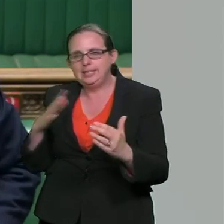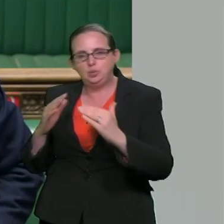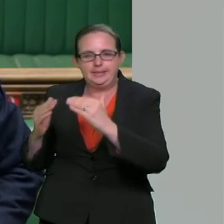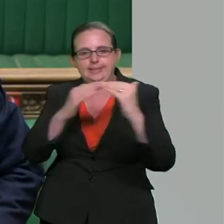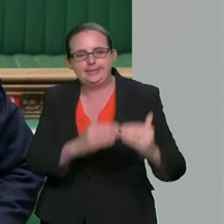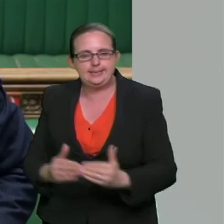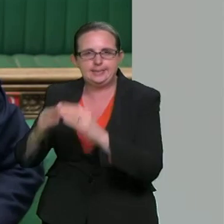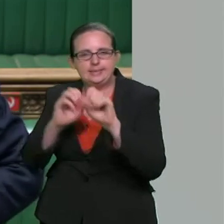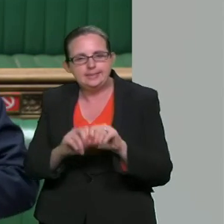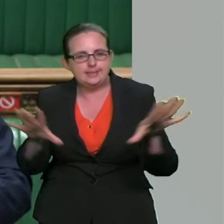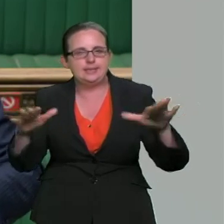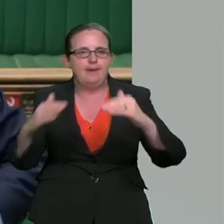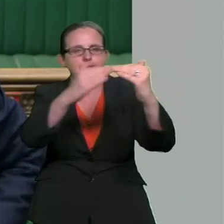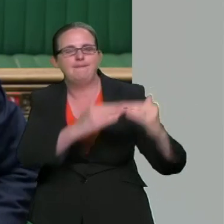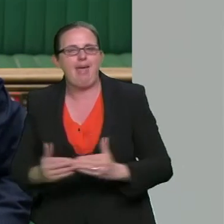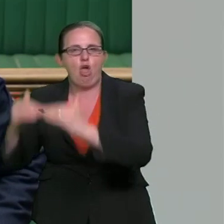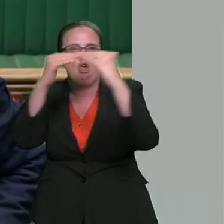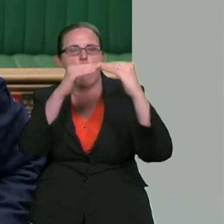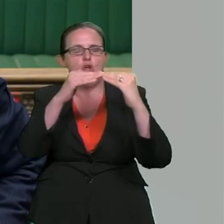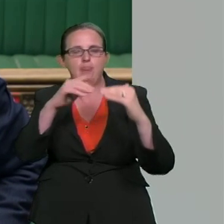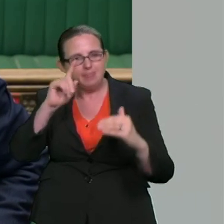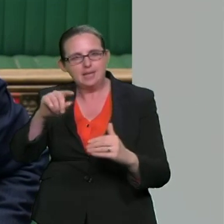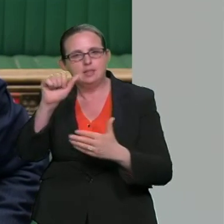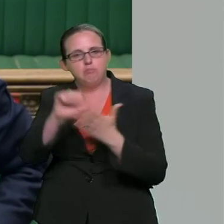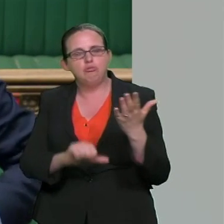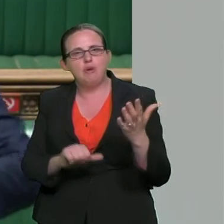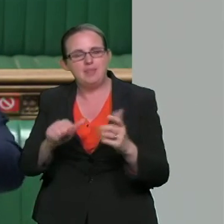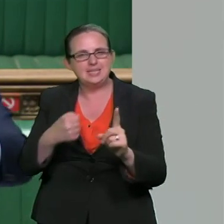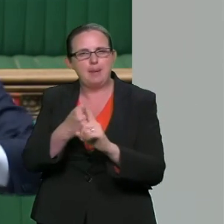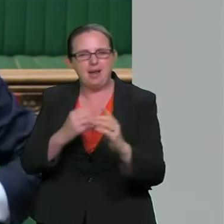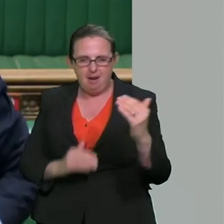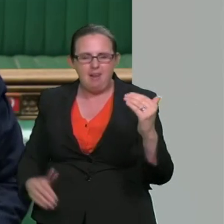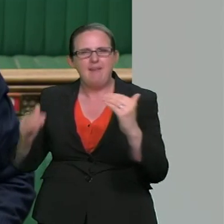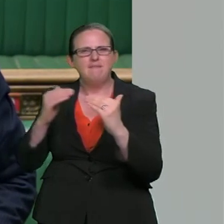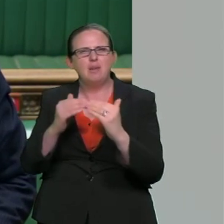That is our ambition and that is what we are doing with our campaign for levelling up.